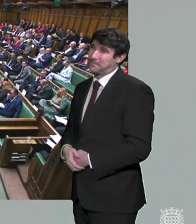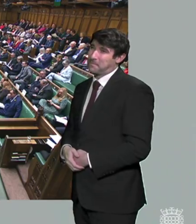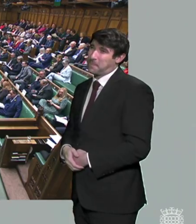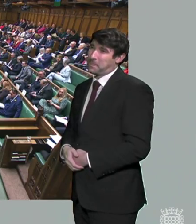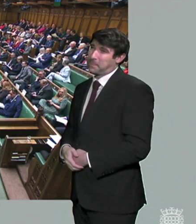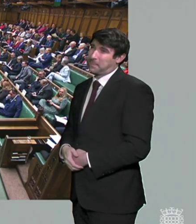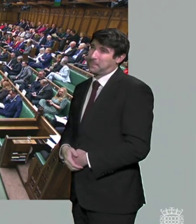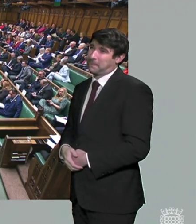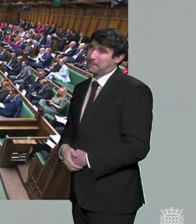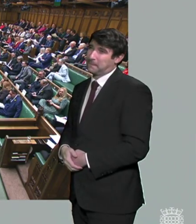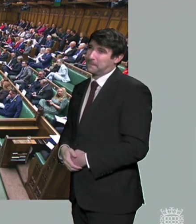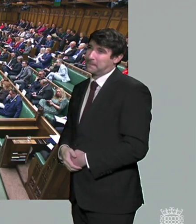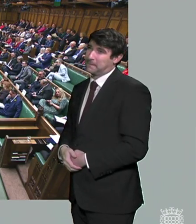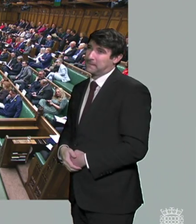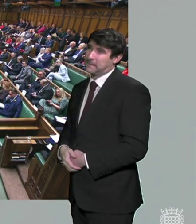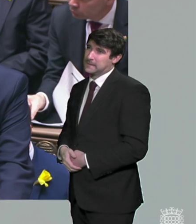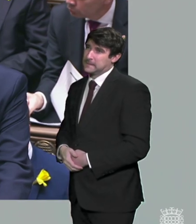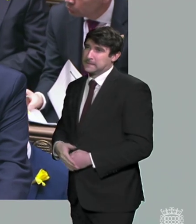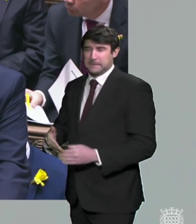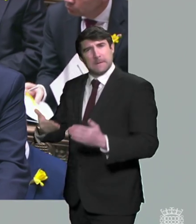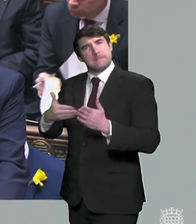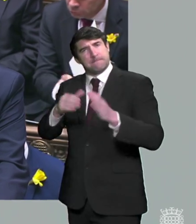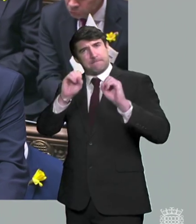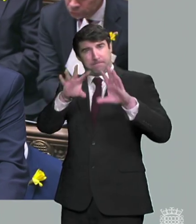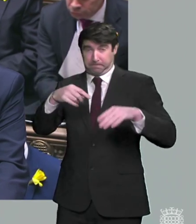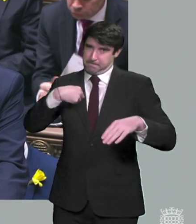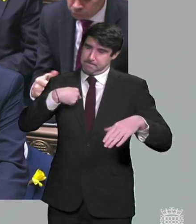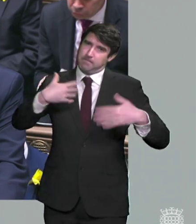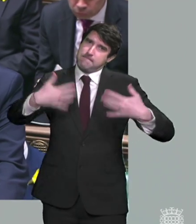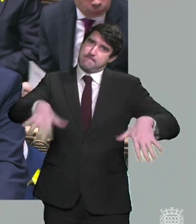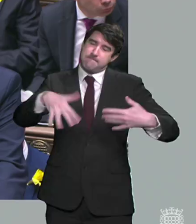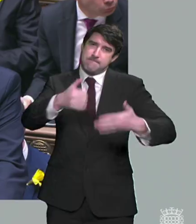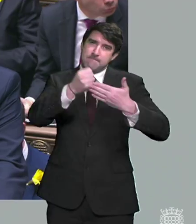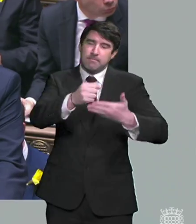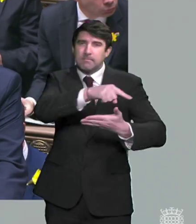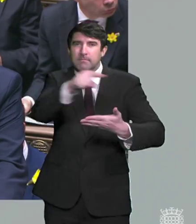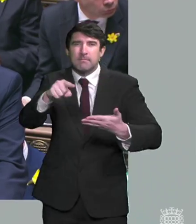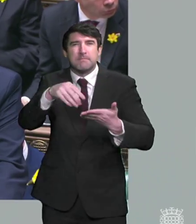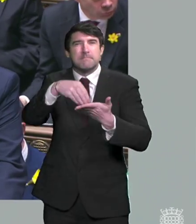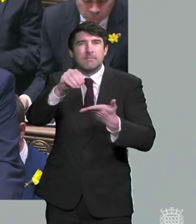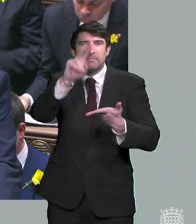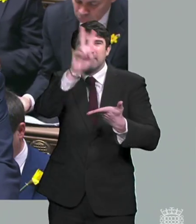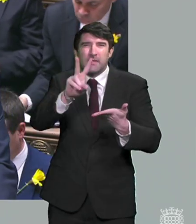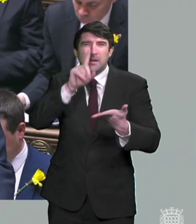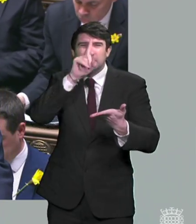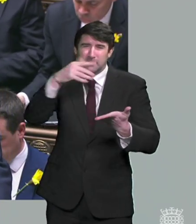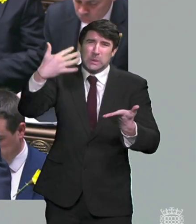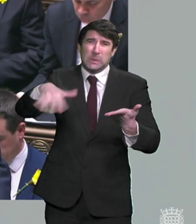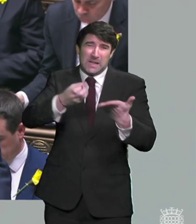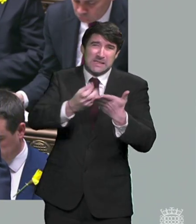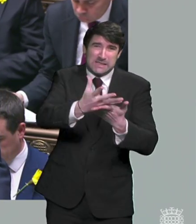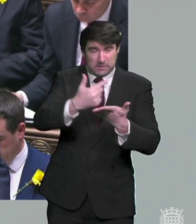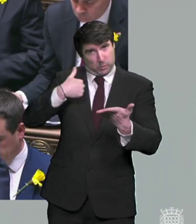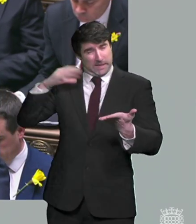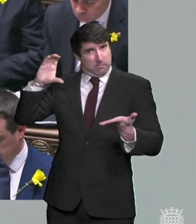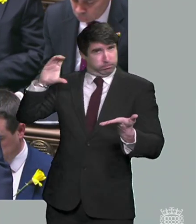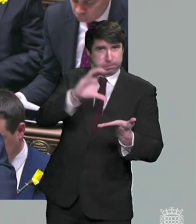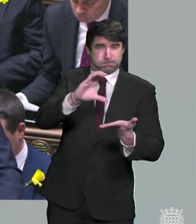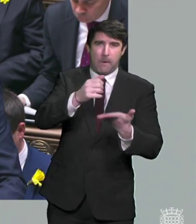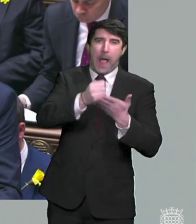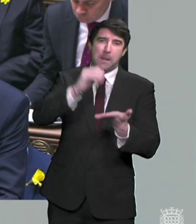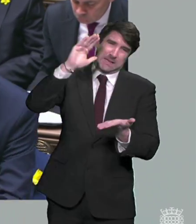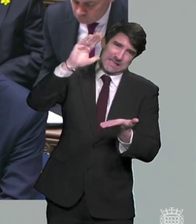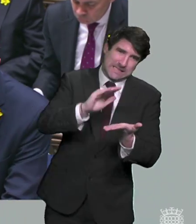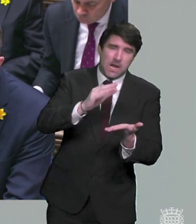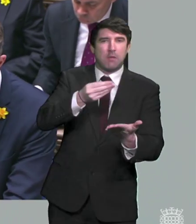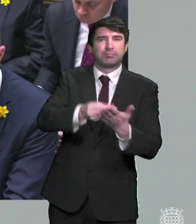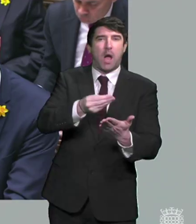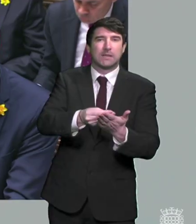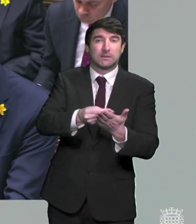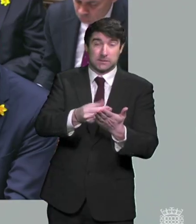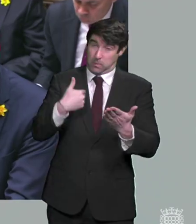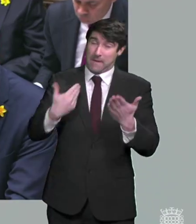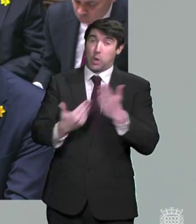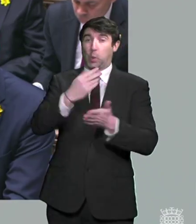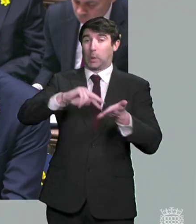This Government have provided an unprecedented package for non-domestic energy users through this winter, worth £18 billion, and our new energy bills discount scheme will provide a discount on high energy costs to give businesses